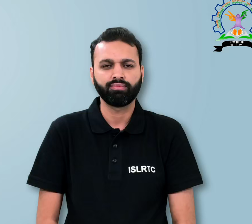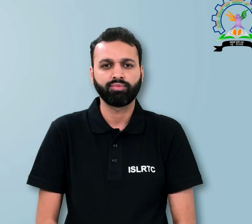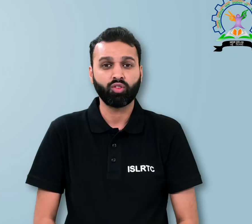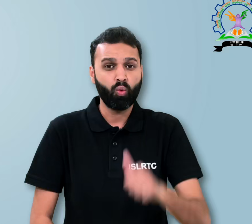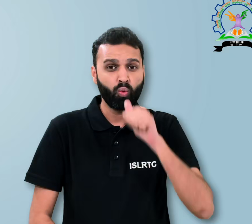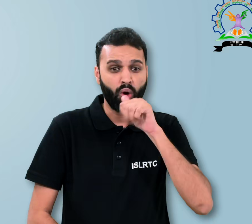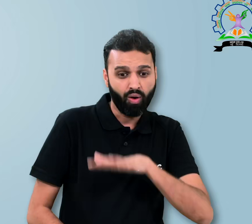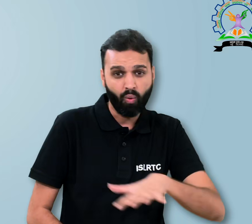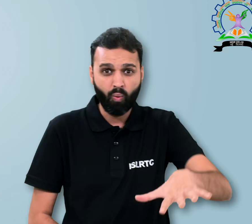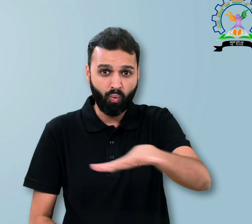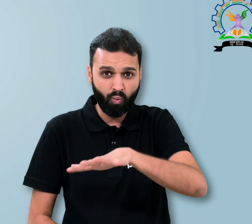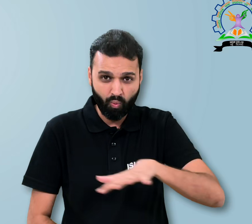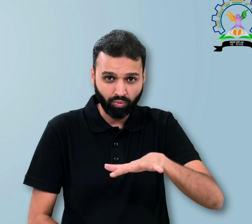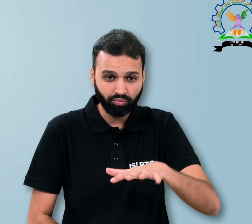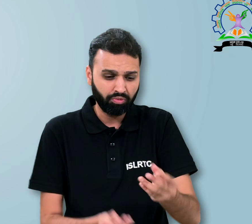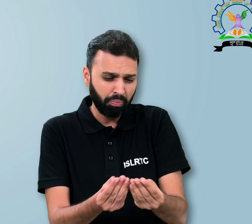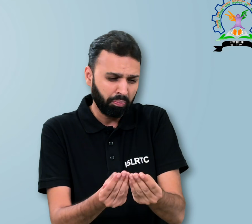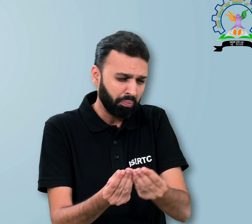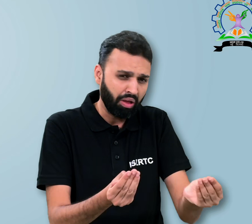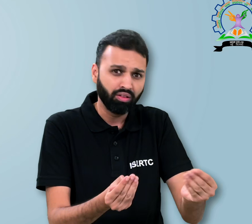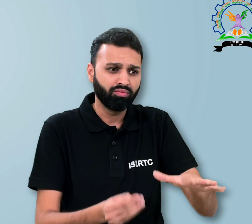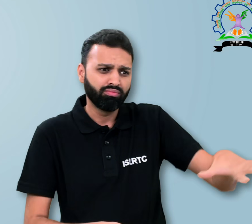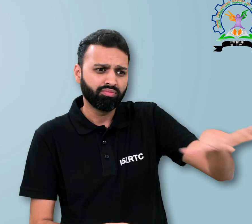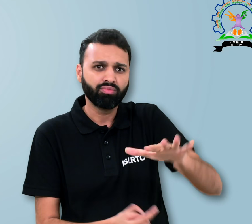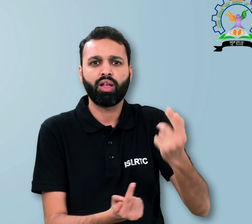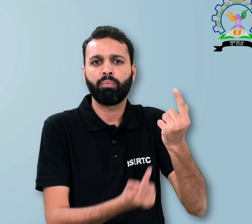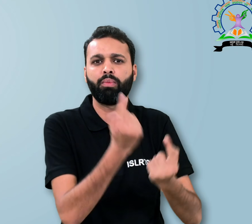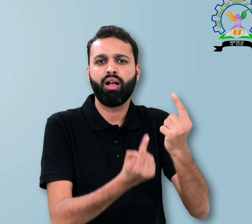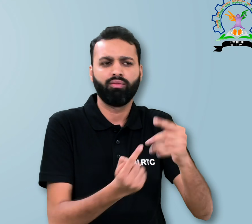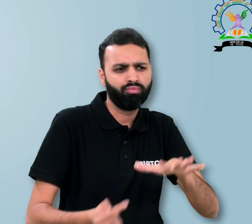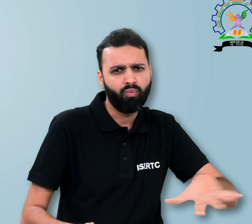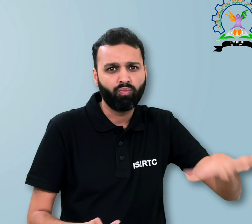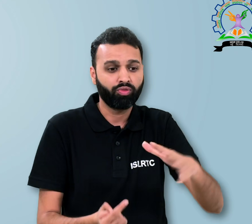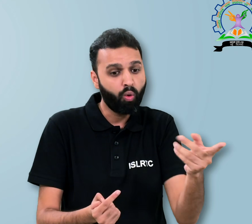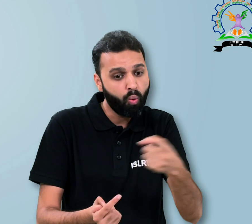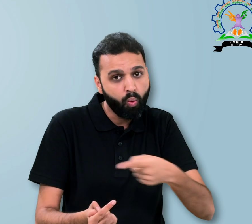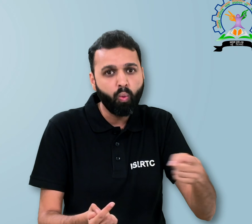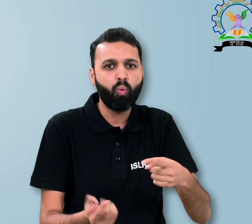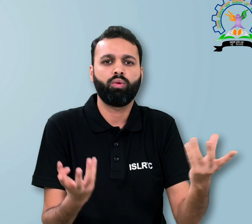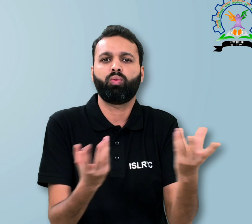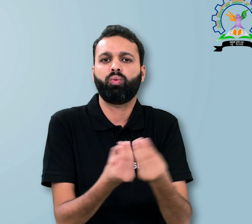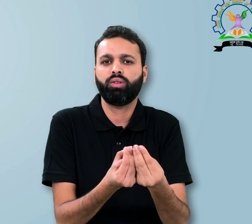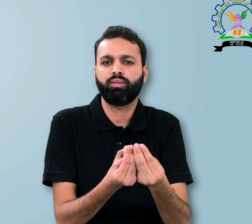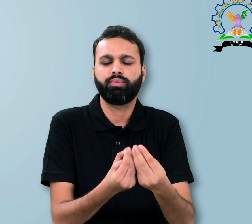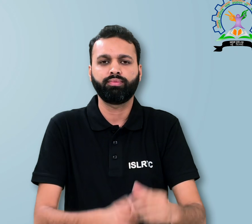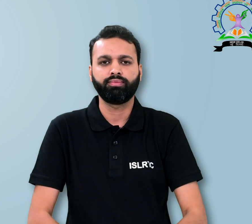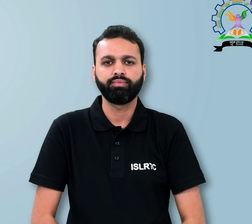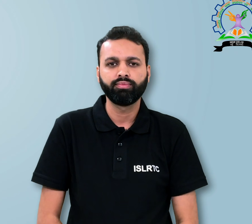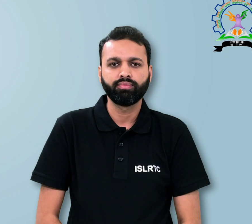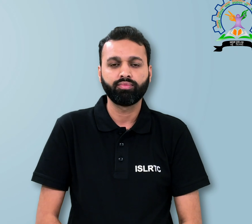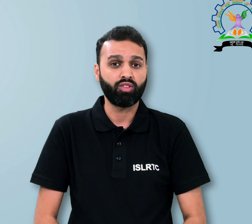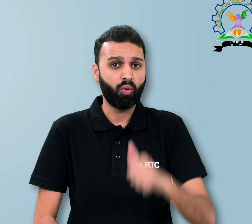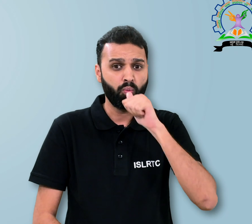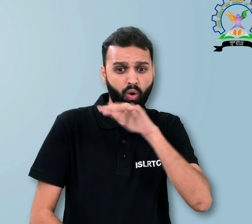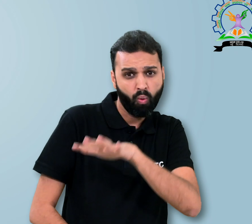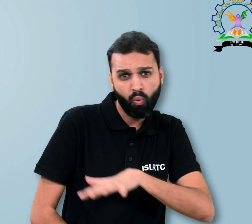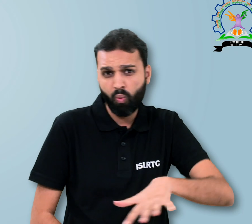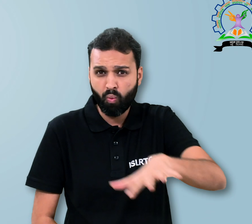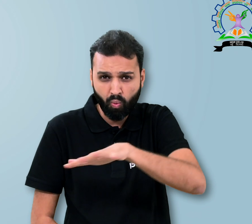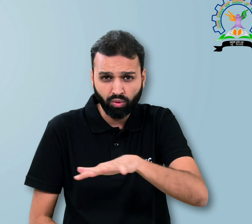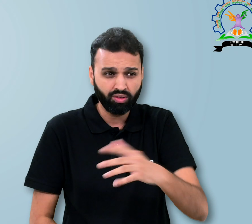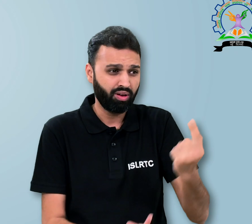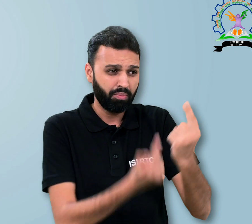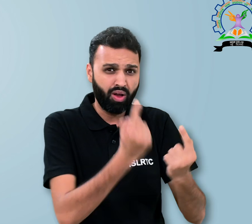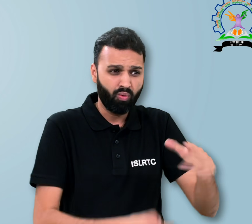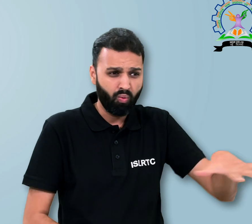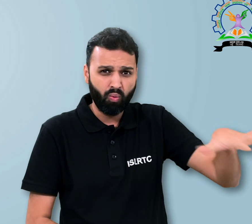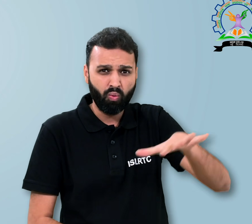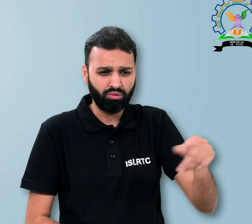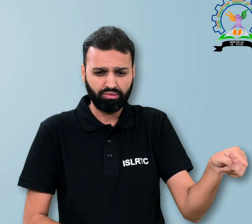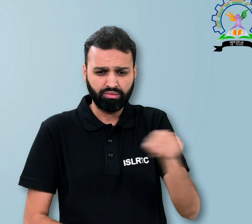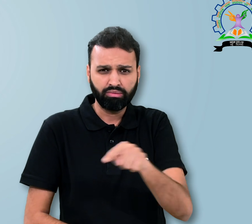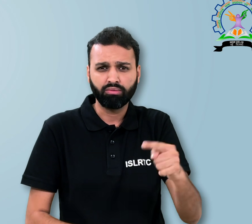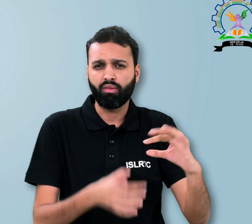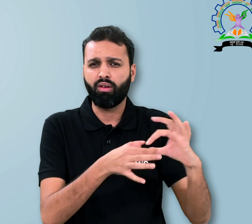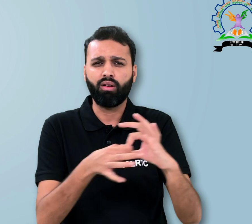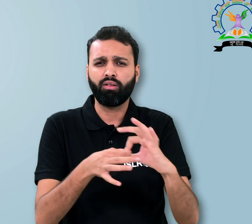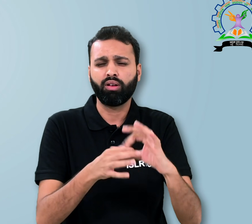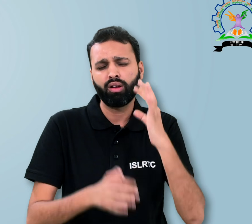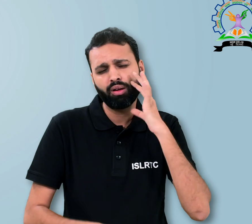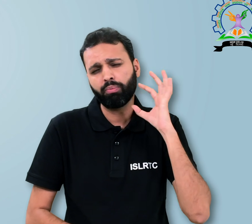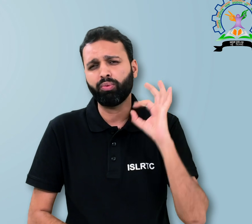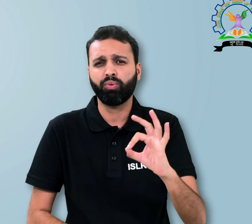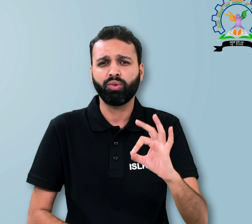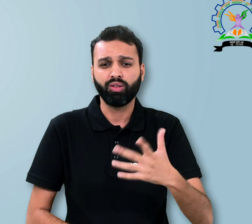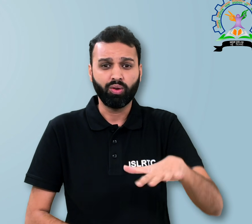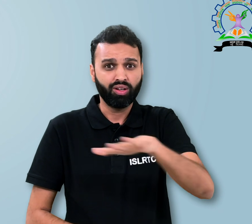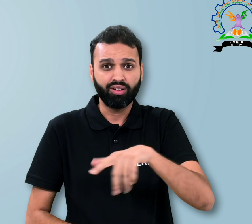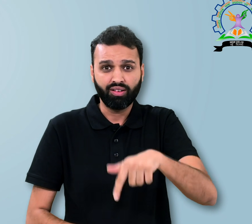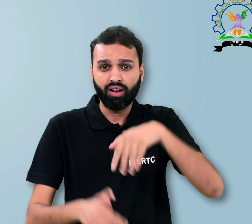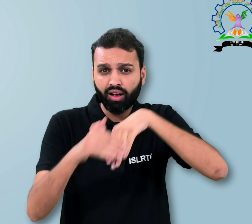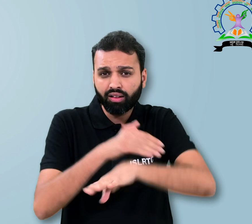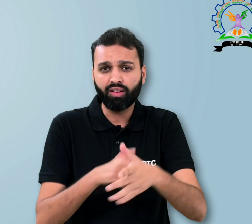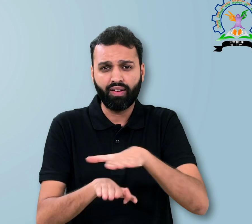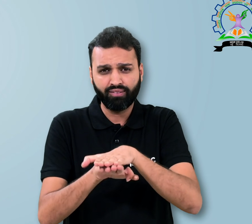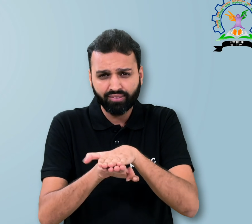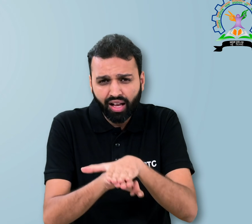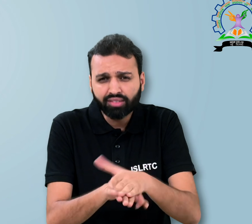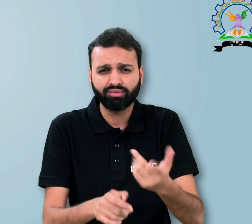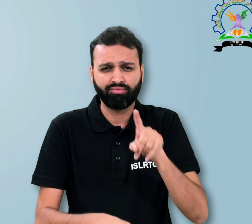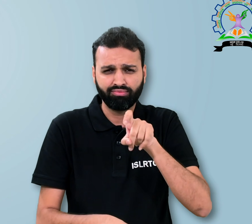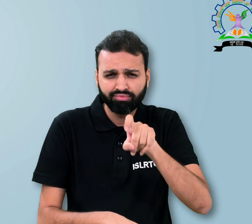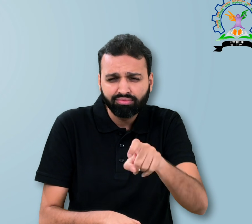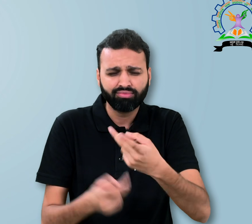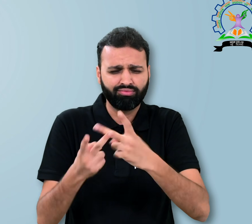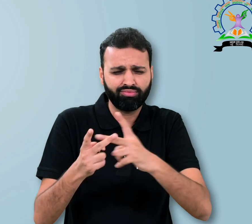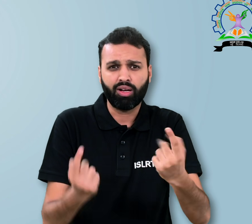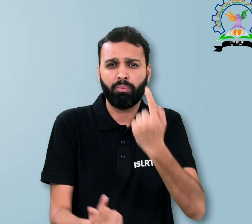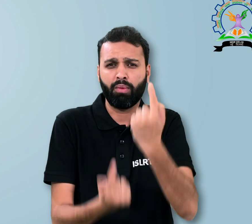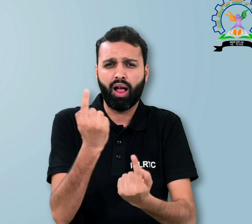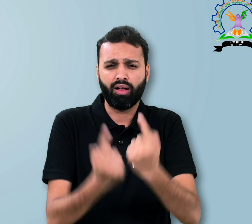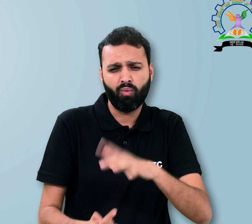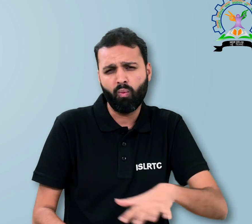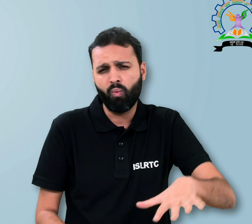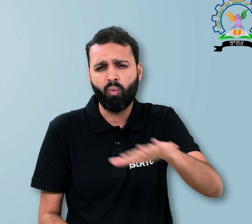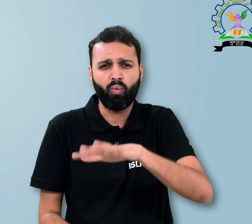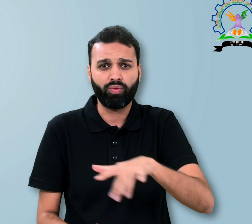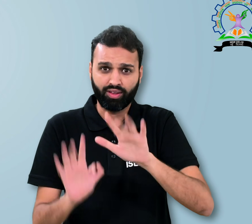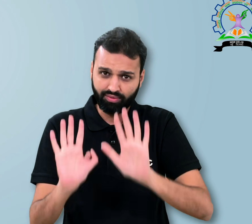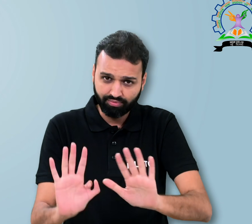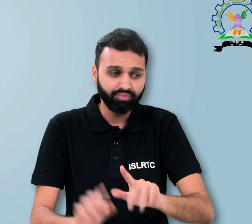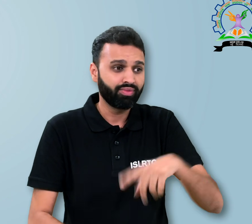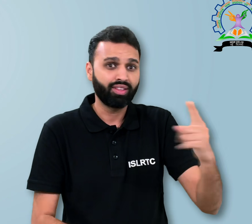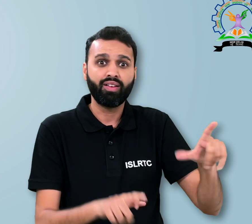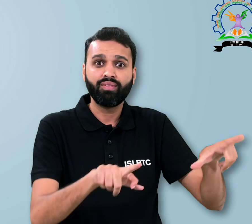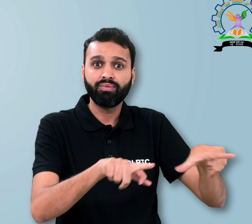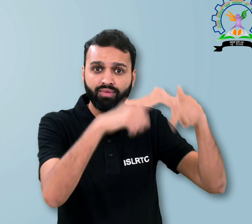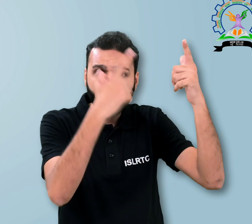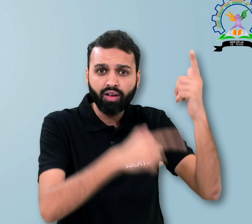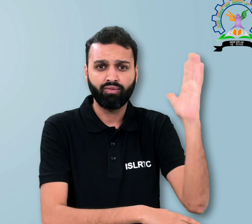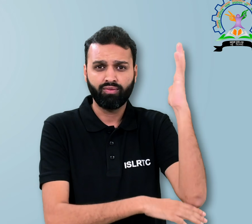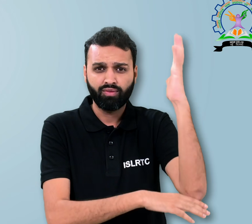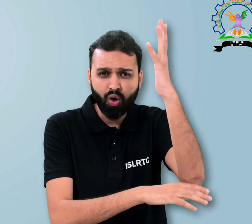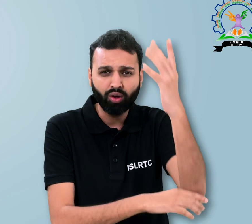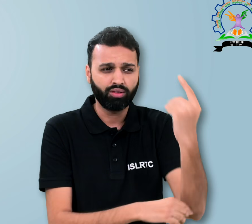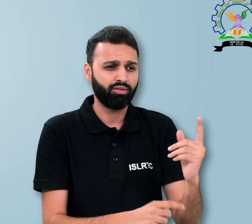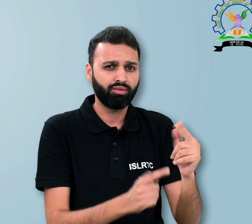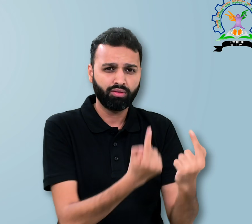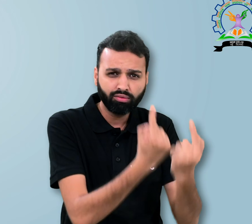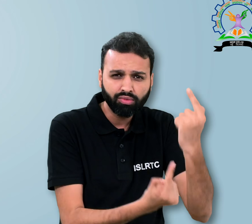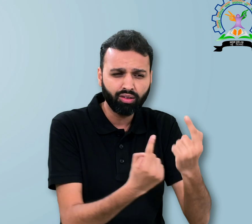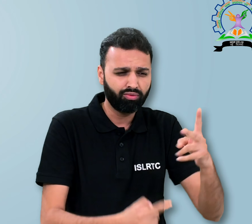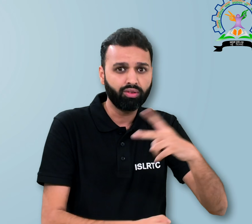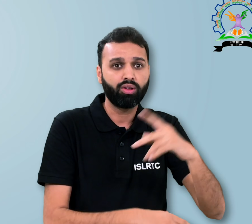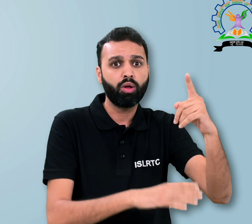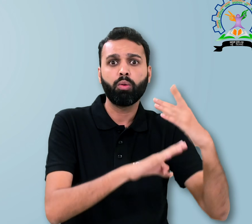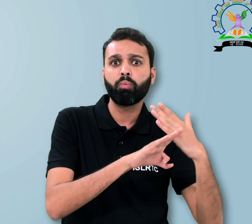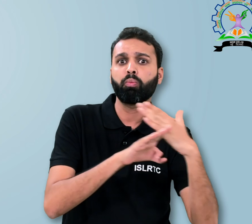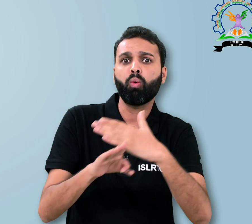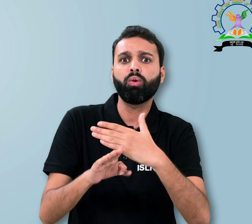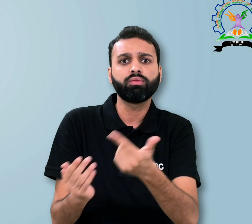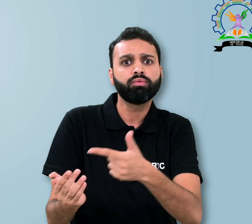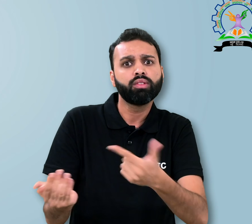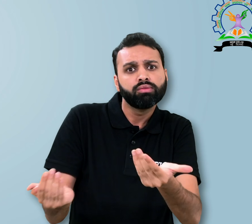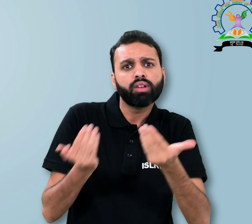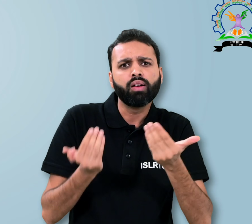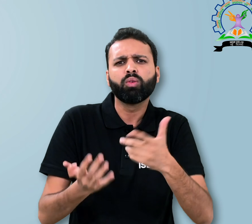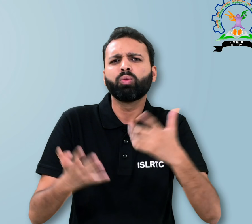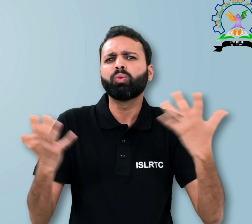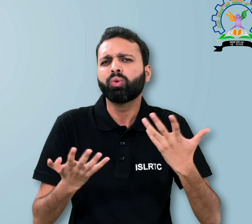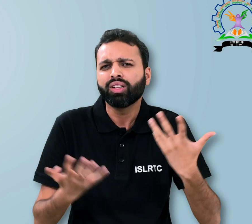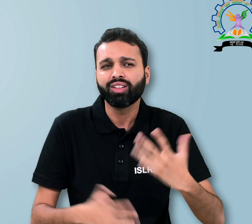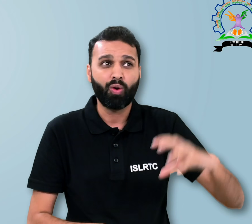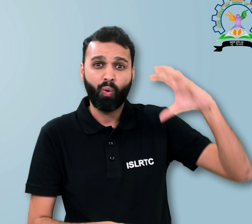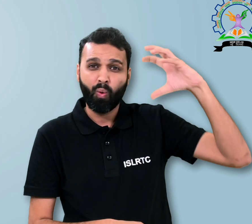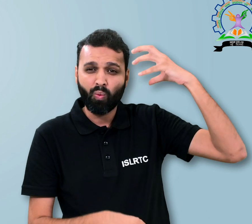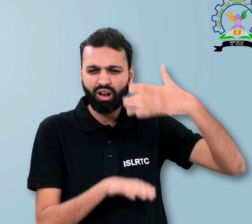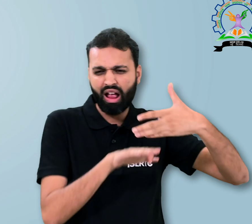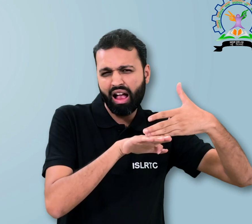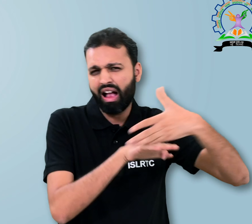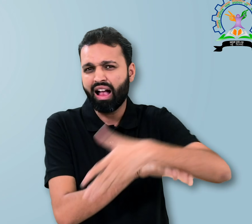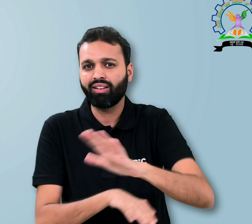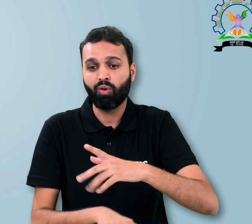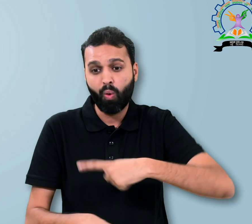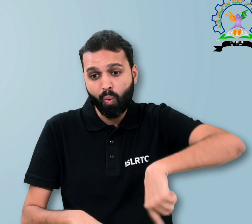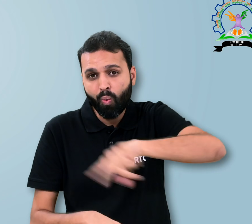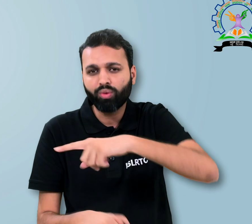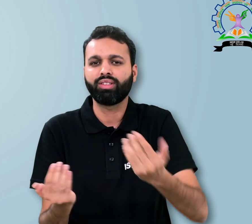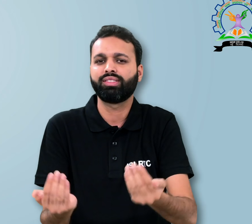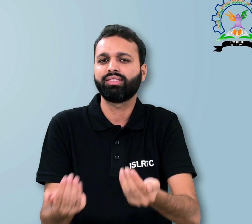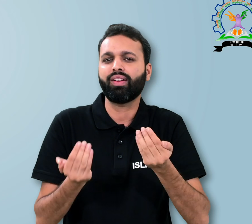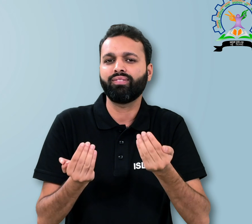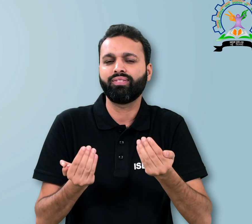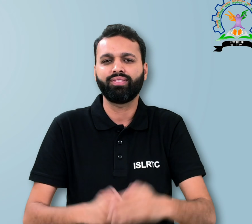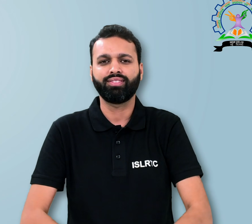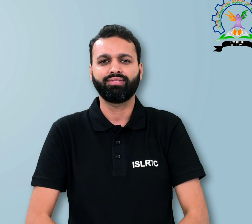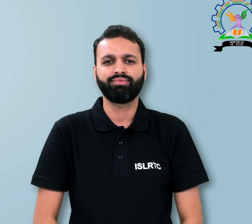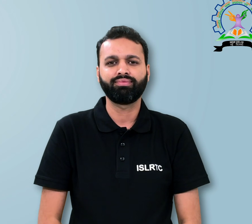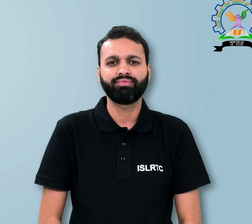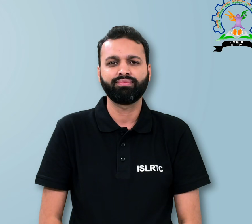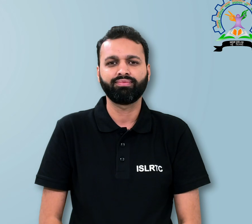Aquatic Habitat Aquatic habitat means the waters which support fish or other organisms which live in water. It also includes the adjacent land area and vegetation that provides shade, food, and/or protection for those organisms.